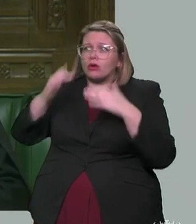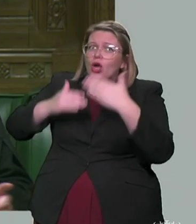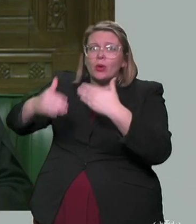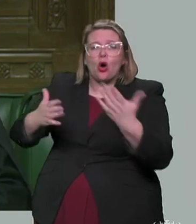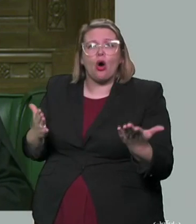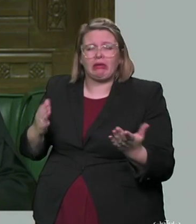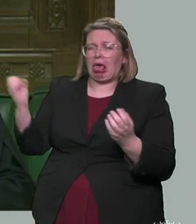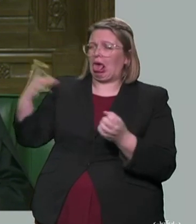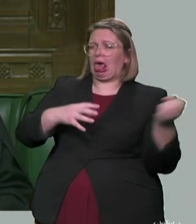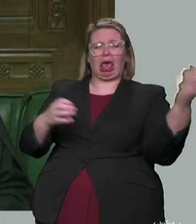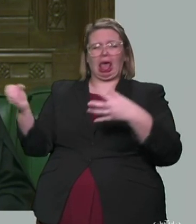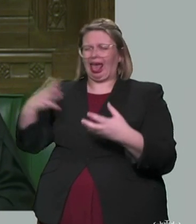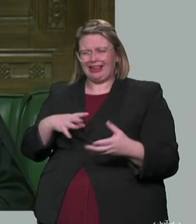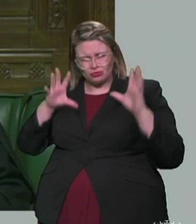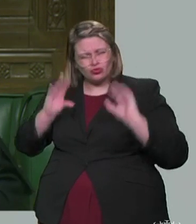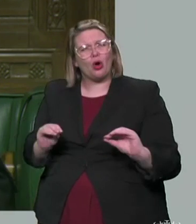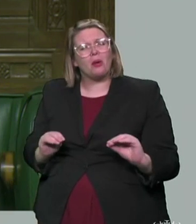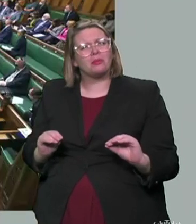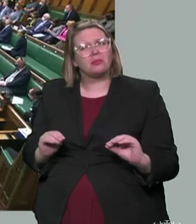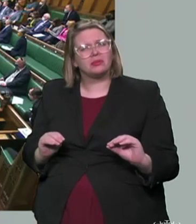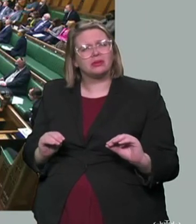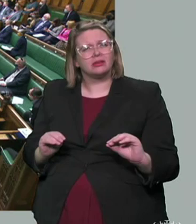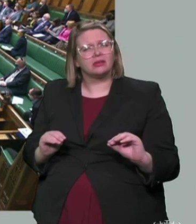Catcalling across the Chamber is not good for anybody.